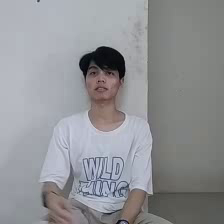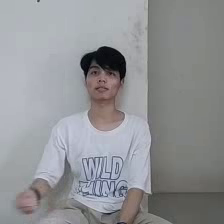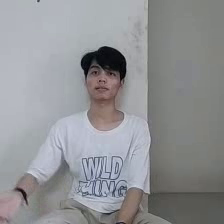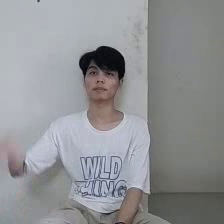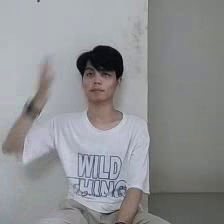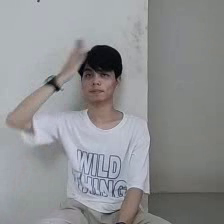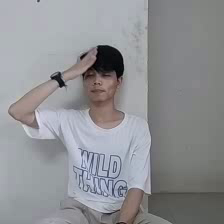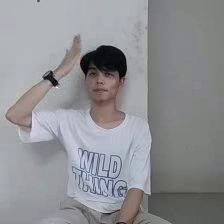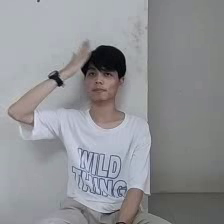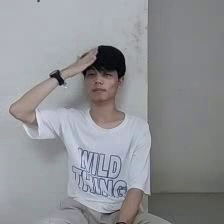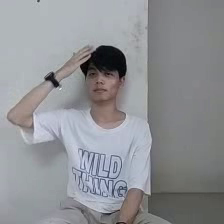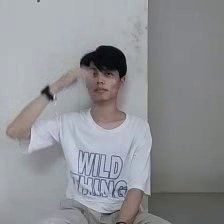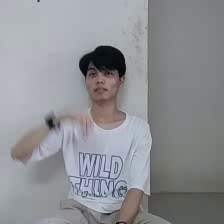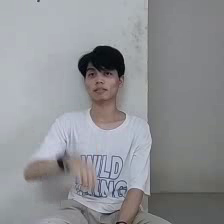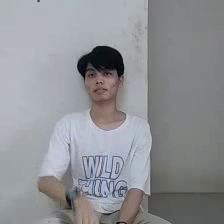Biết